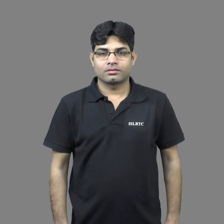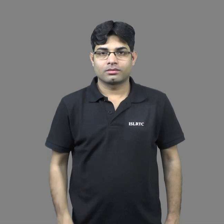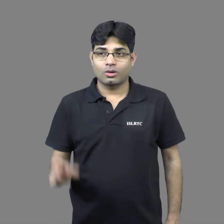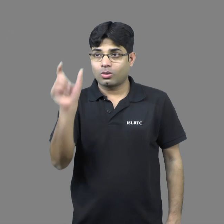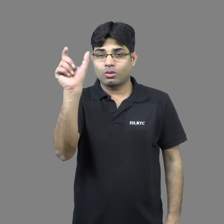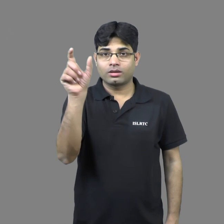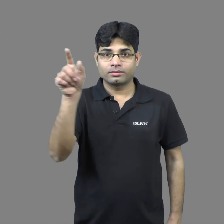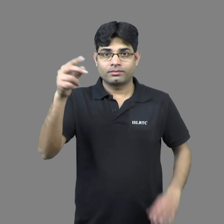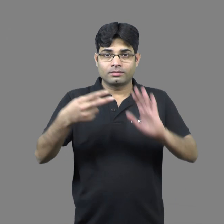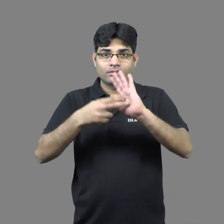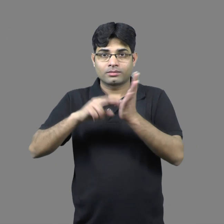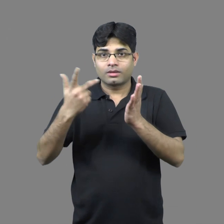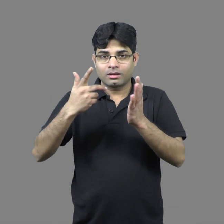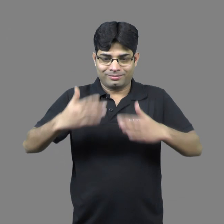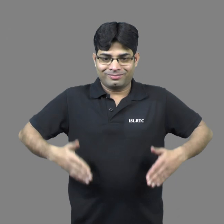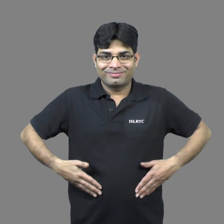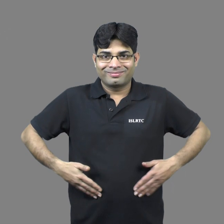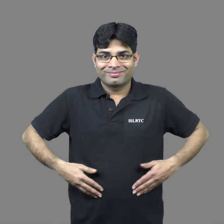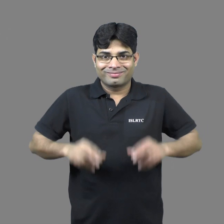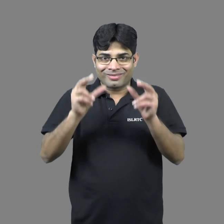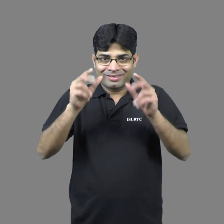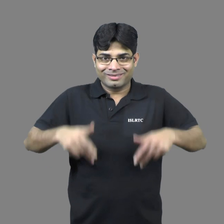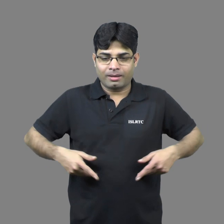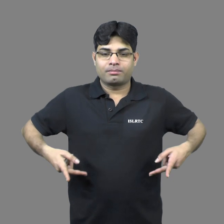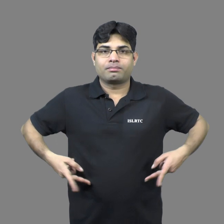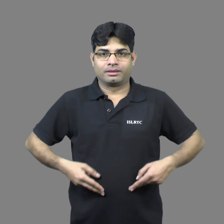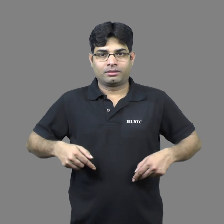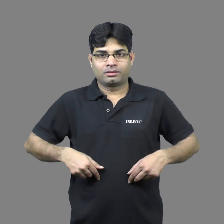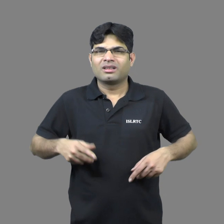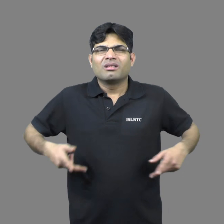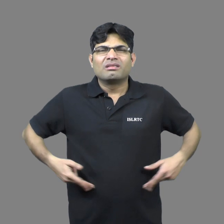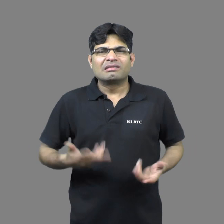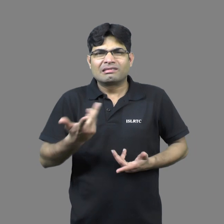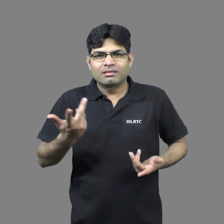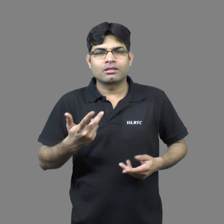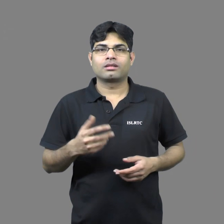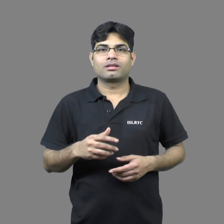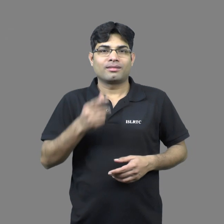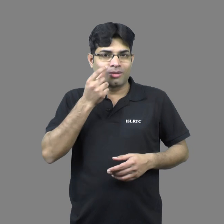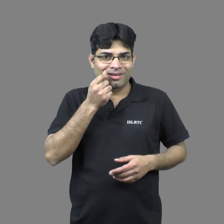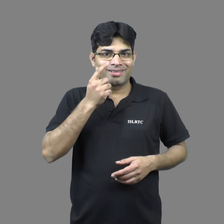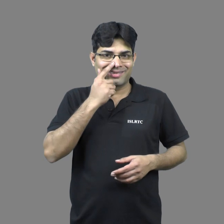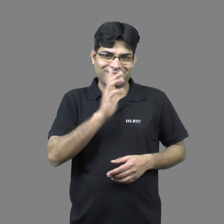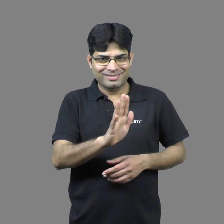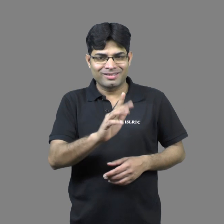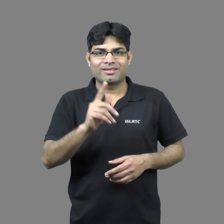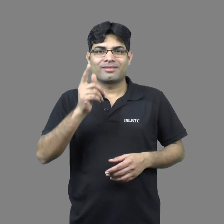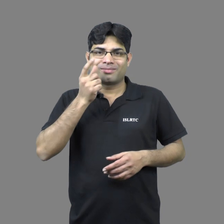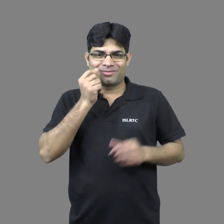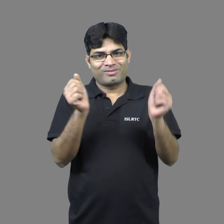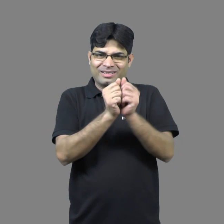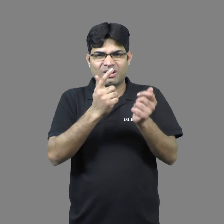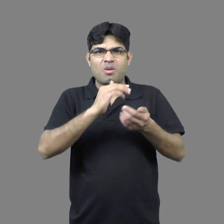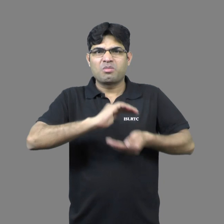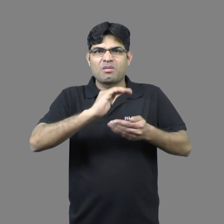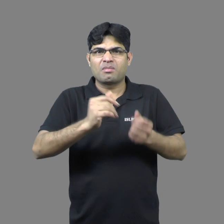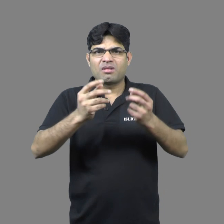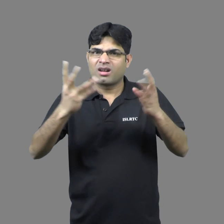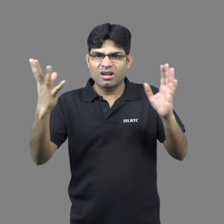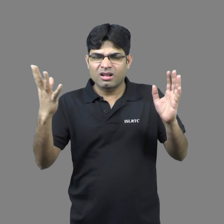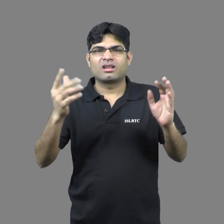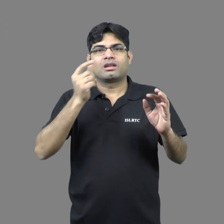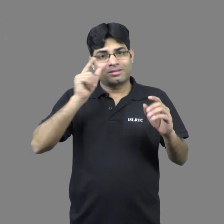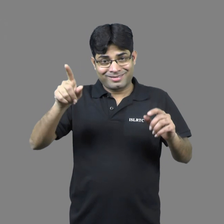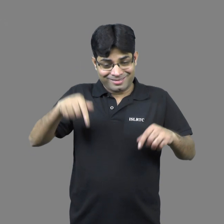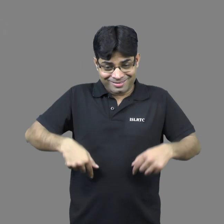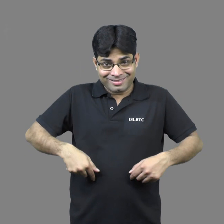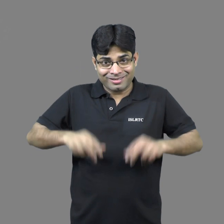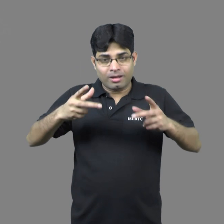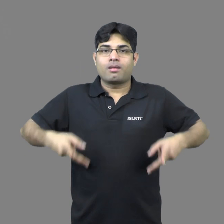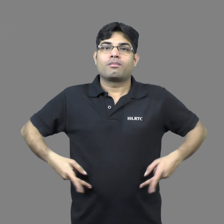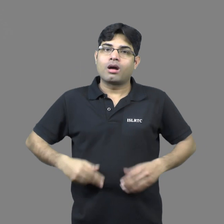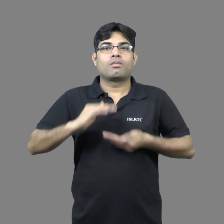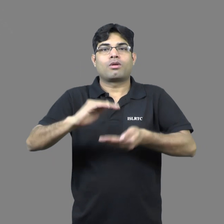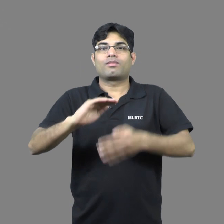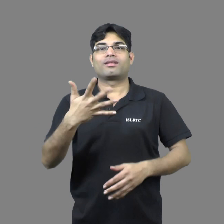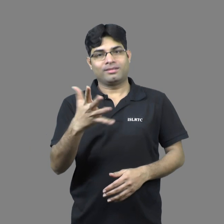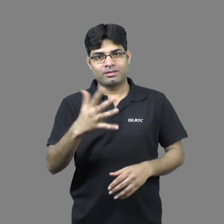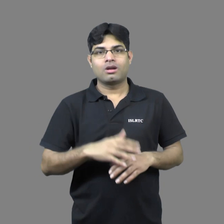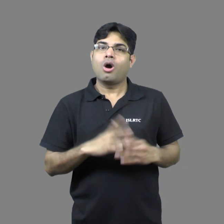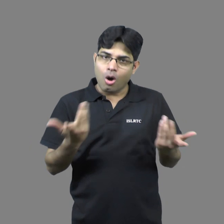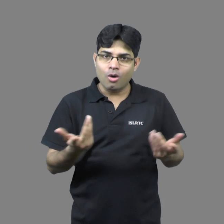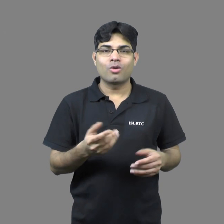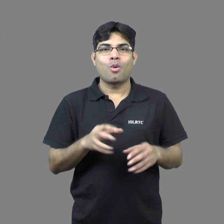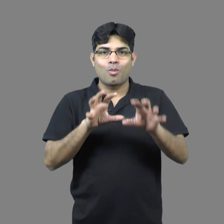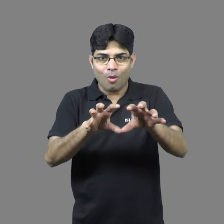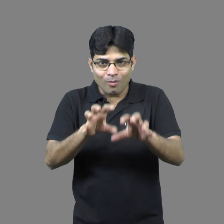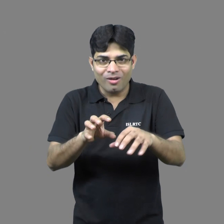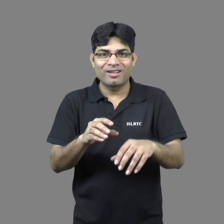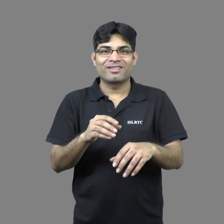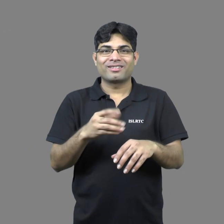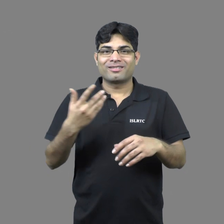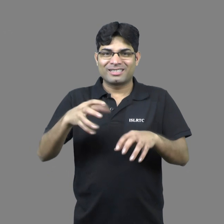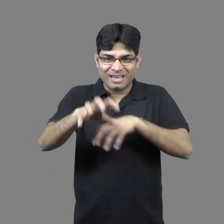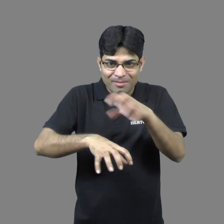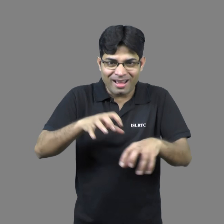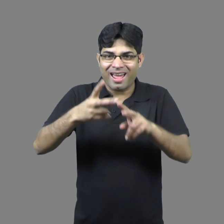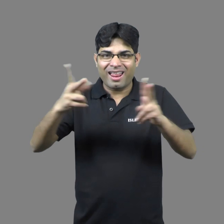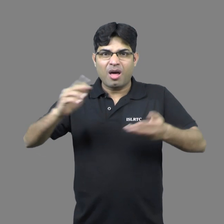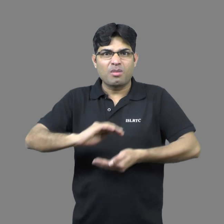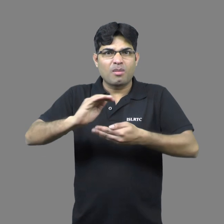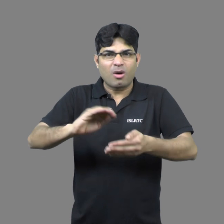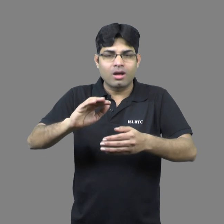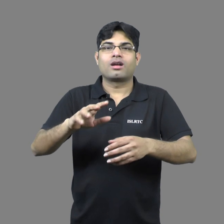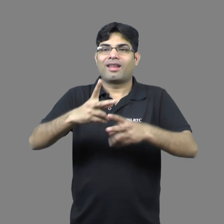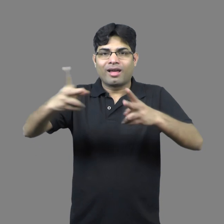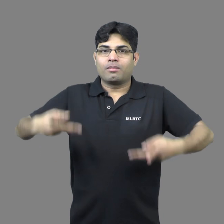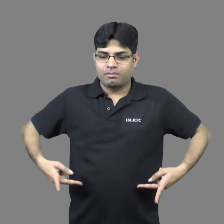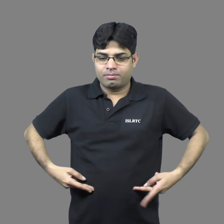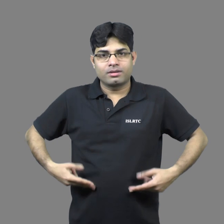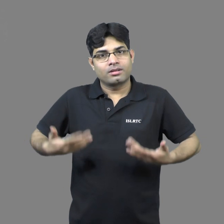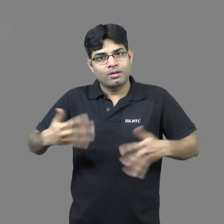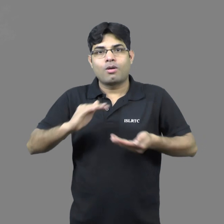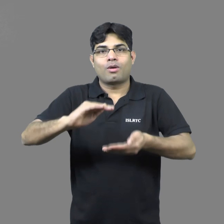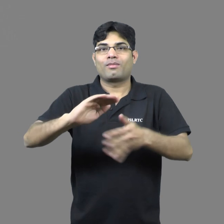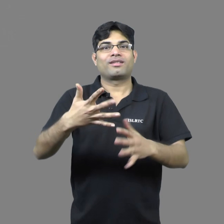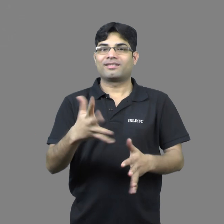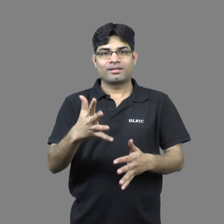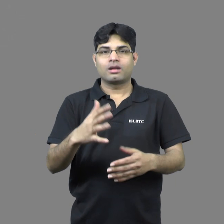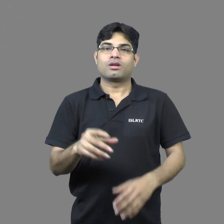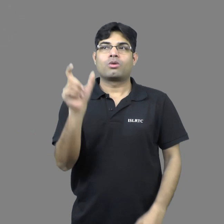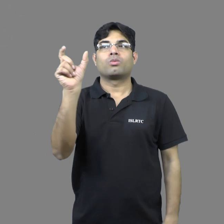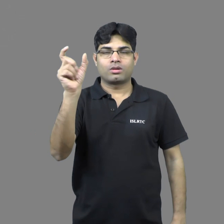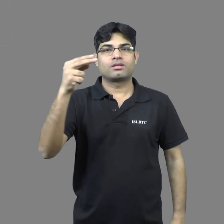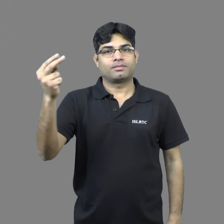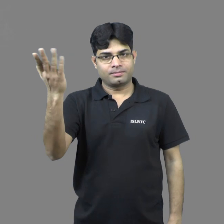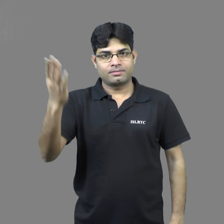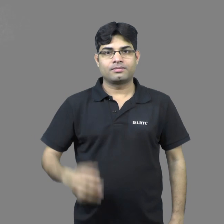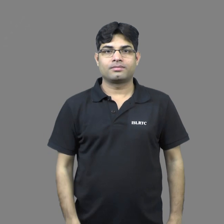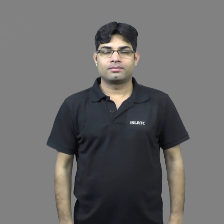Castrate